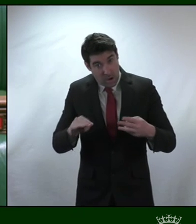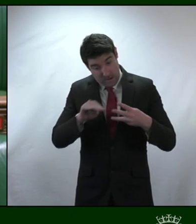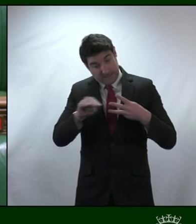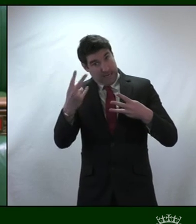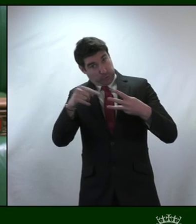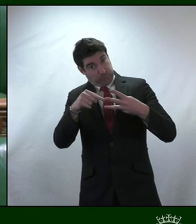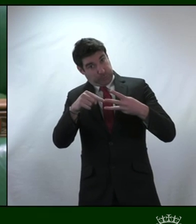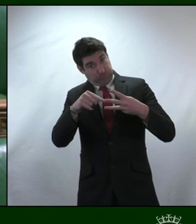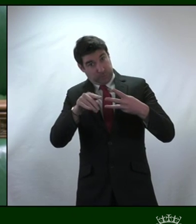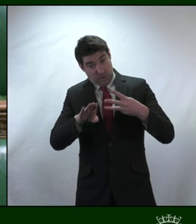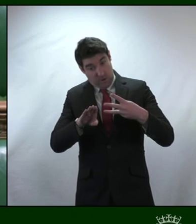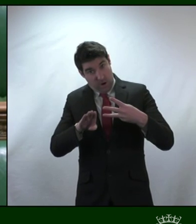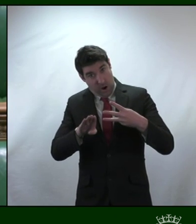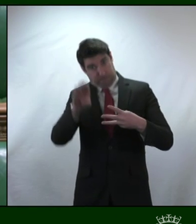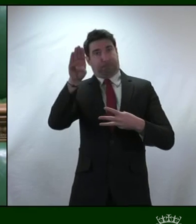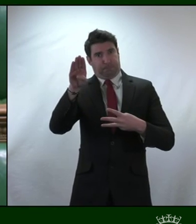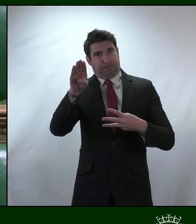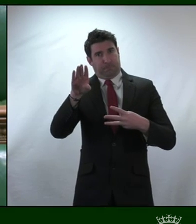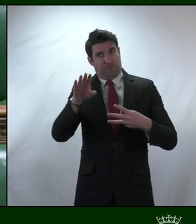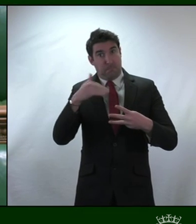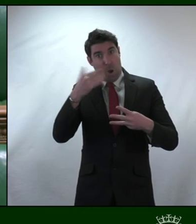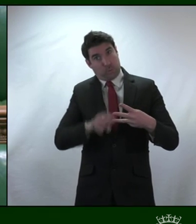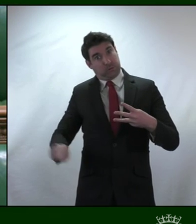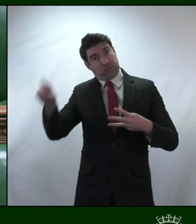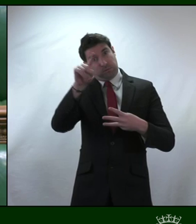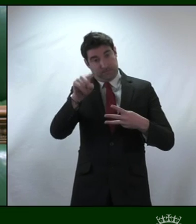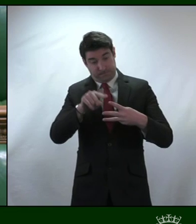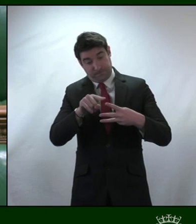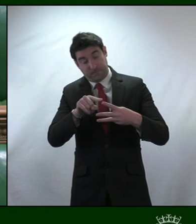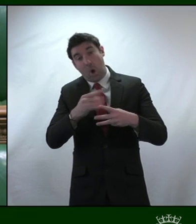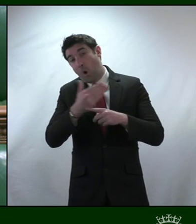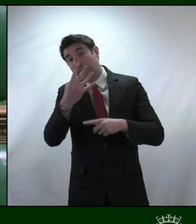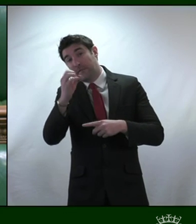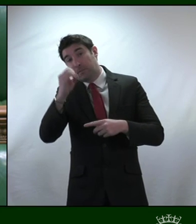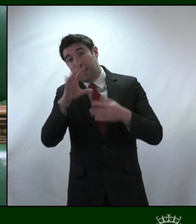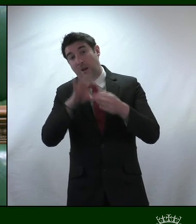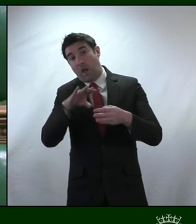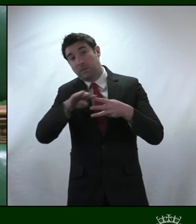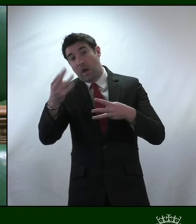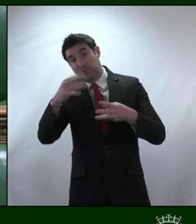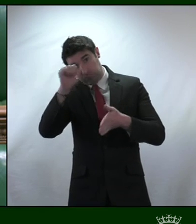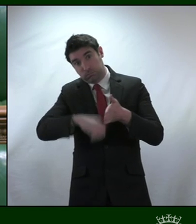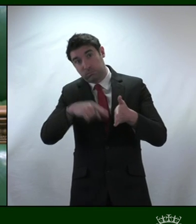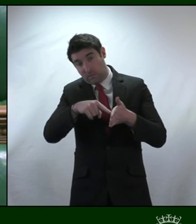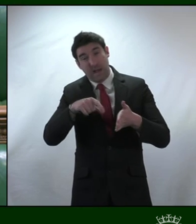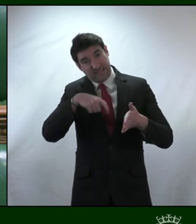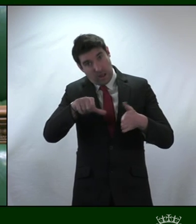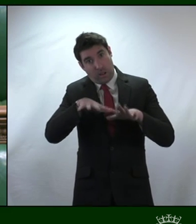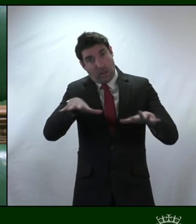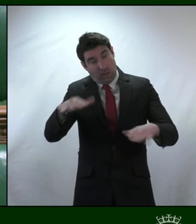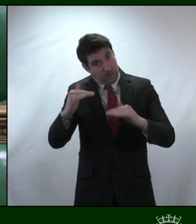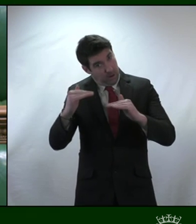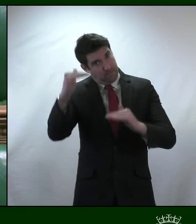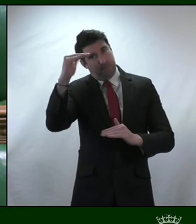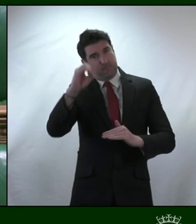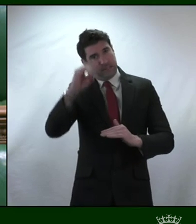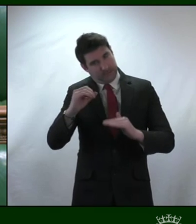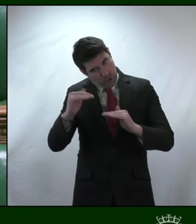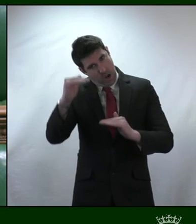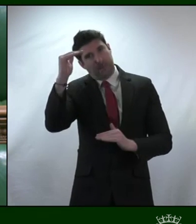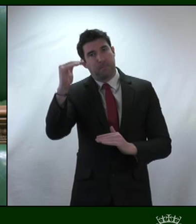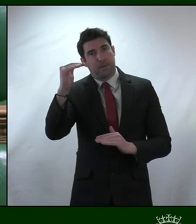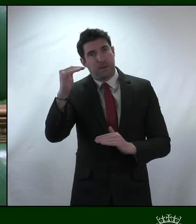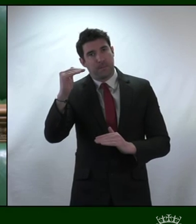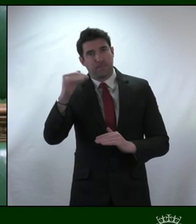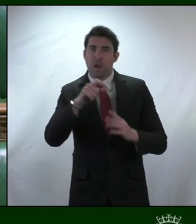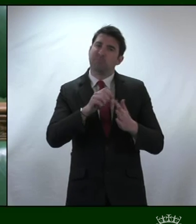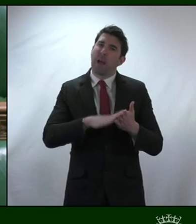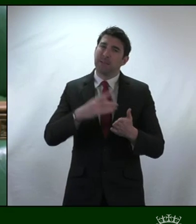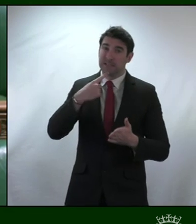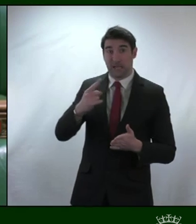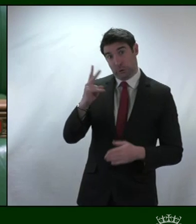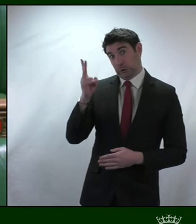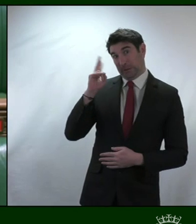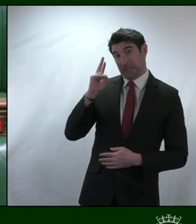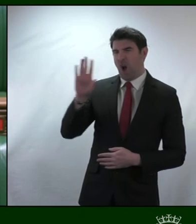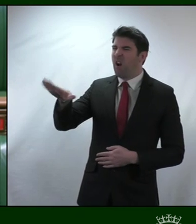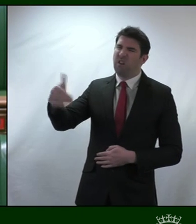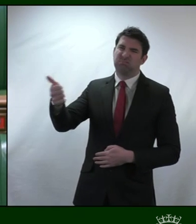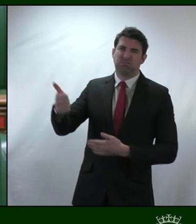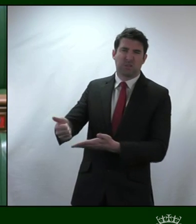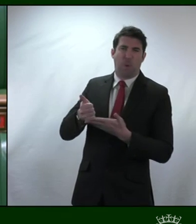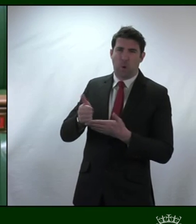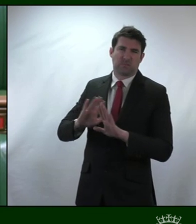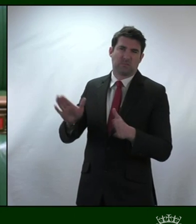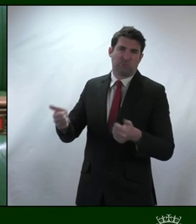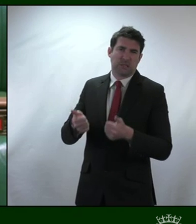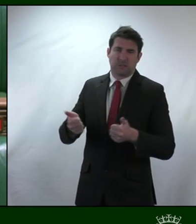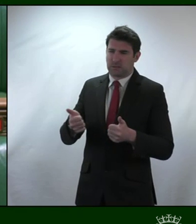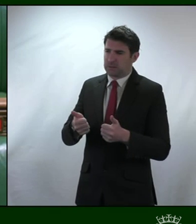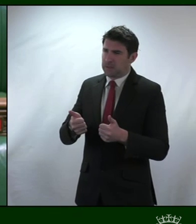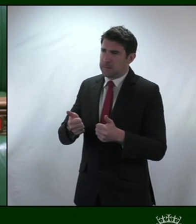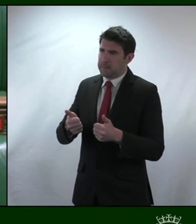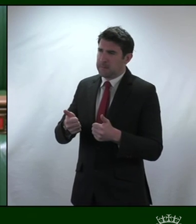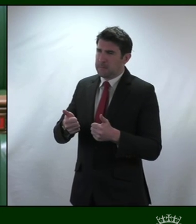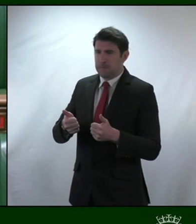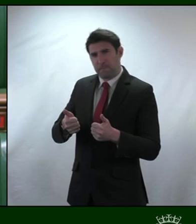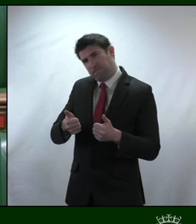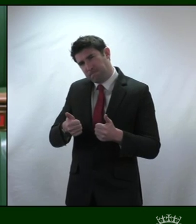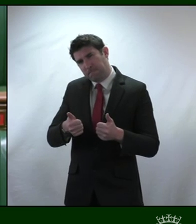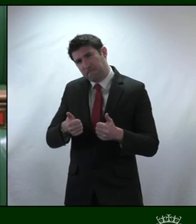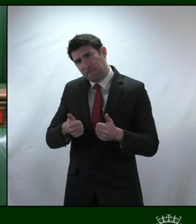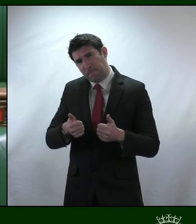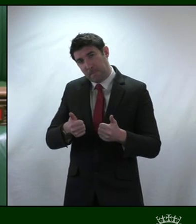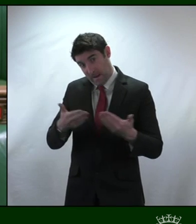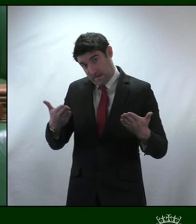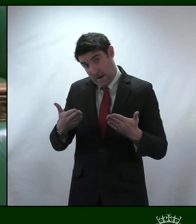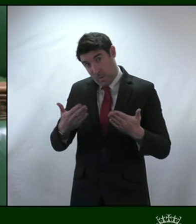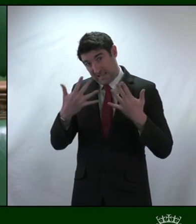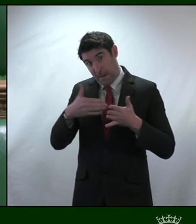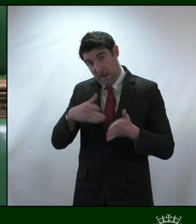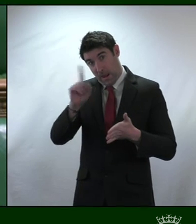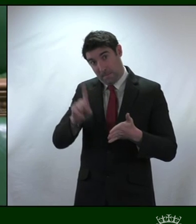In over half of the tier 3 areas, infections are going up—exactly the concern that I put to the Prime Minister two weeks ago, when he said, “Just back us anyway.” As a result, this morning 10 million people moved into tougher restrictions—exactly what we said would happen: areas going up the tiers.